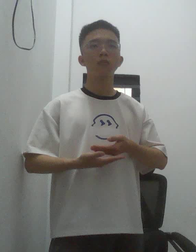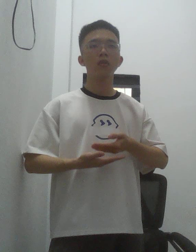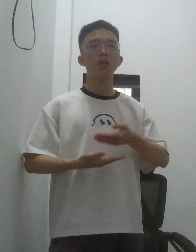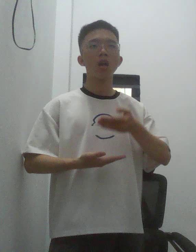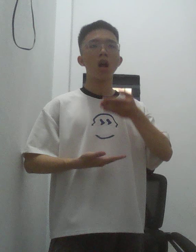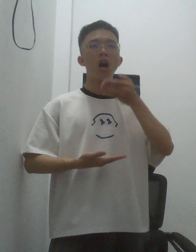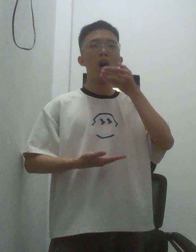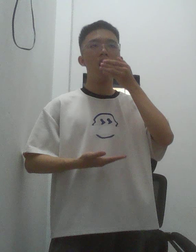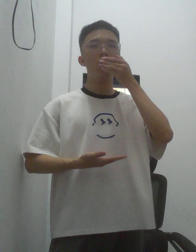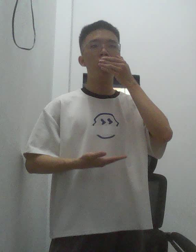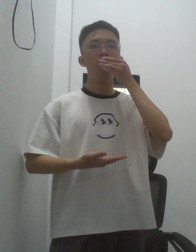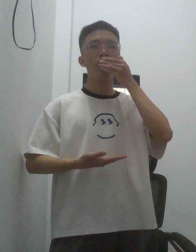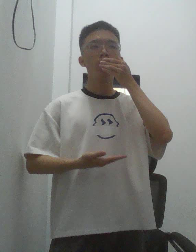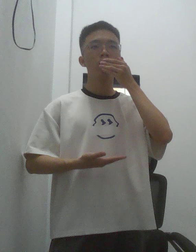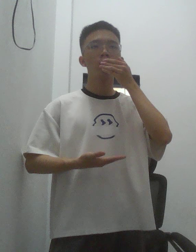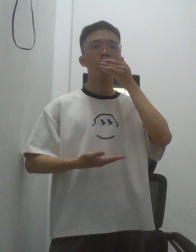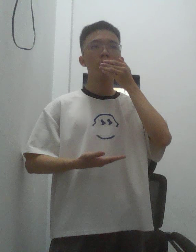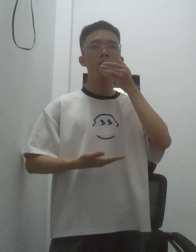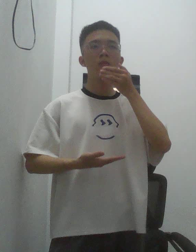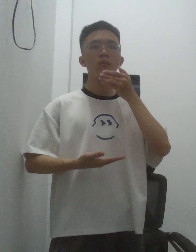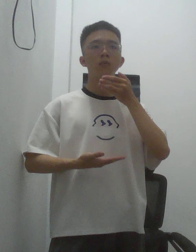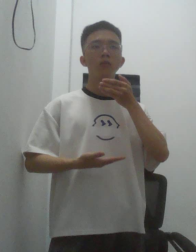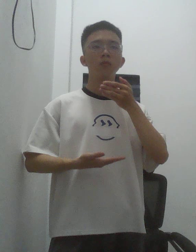sup